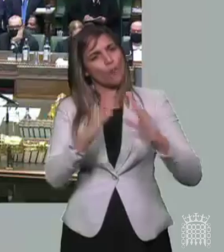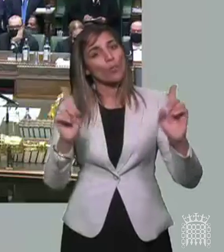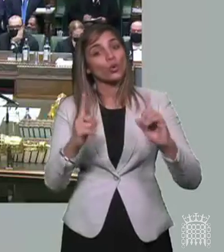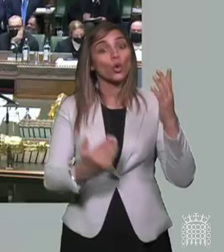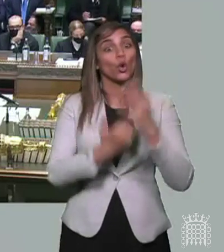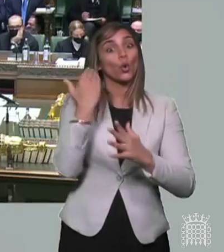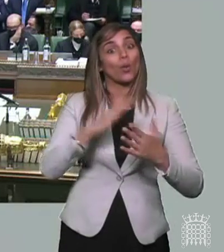Eastleigh would make the perfect home for the new headquarters of Great British Railways?